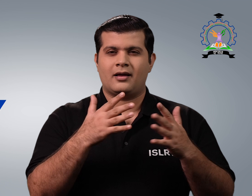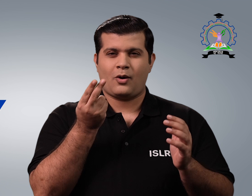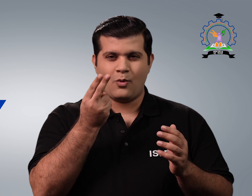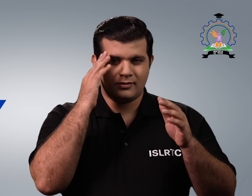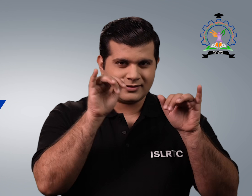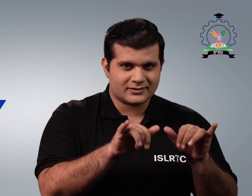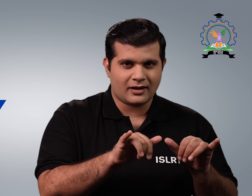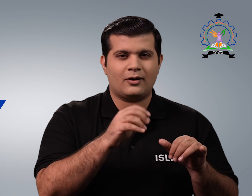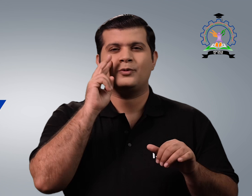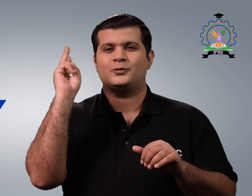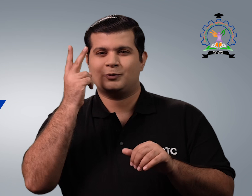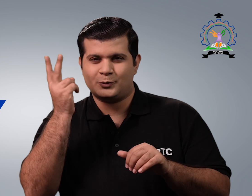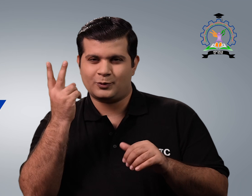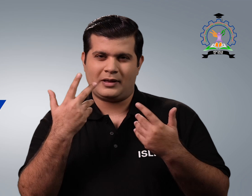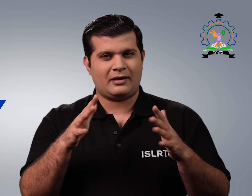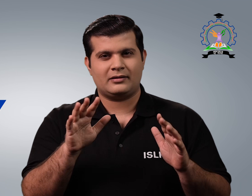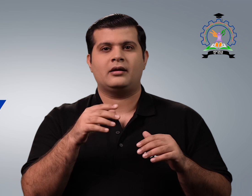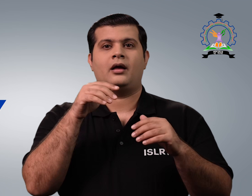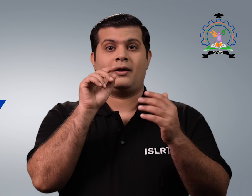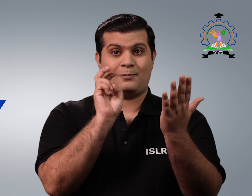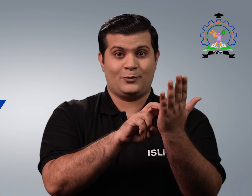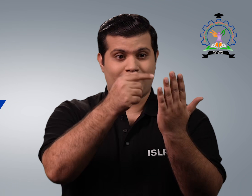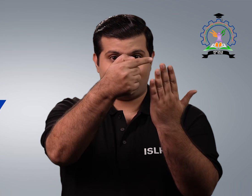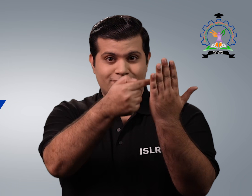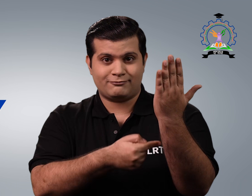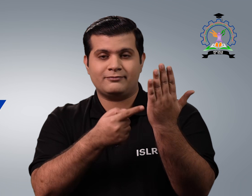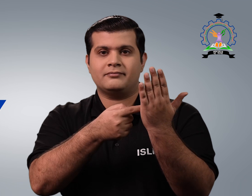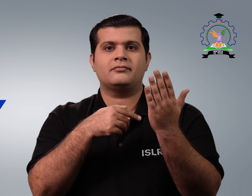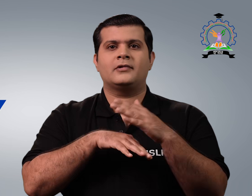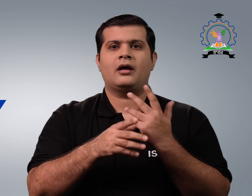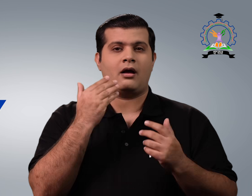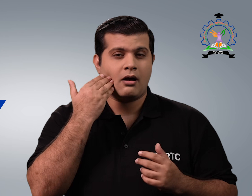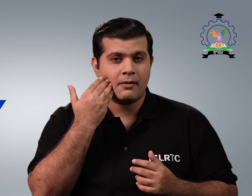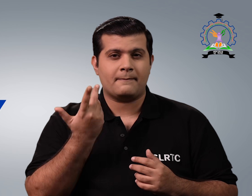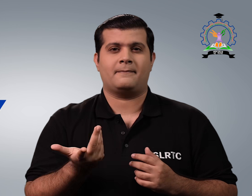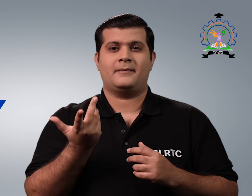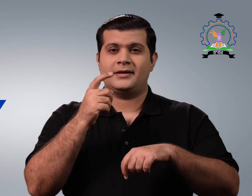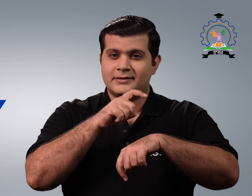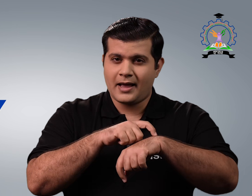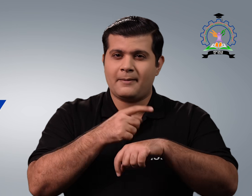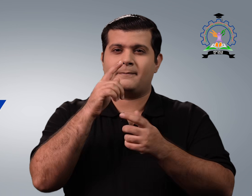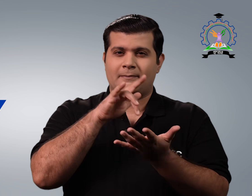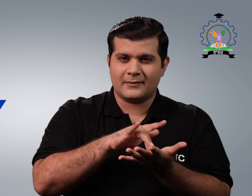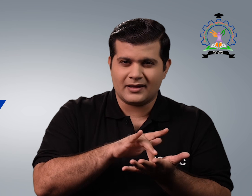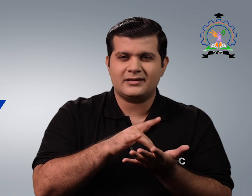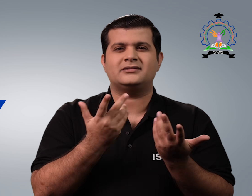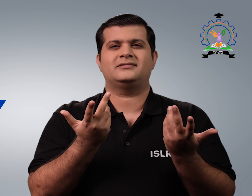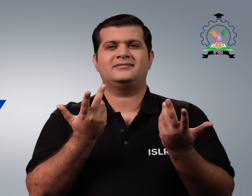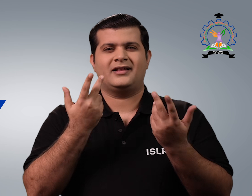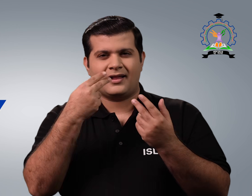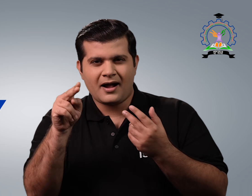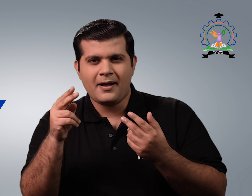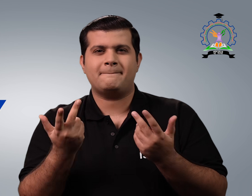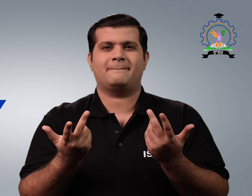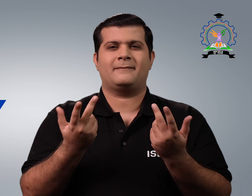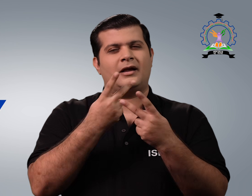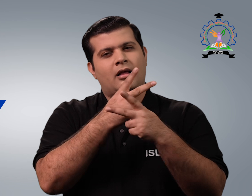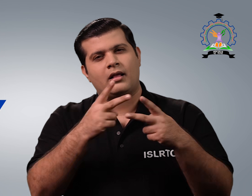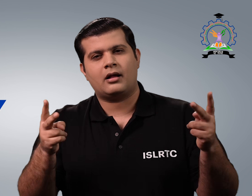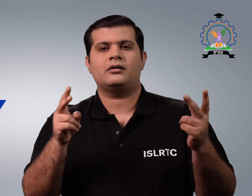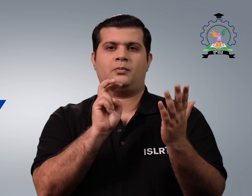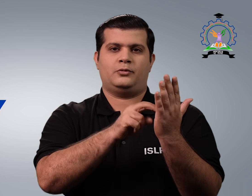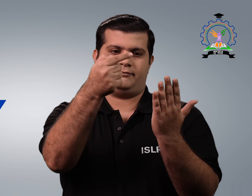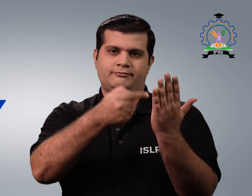When you are staying at a hotel or touring a place, the booking summary comprises of gives a brief summary of the date and time of all your reservations.